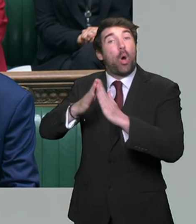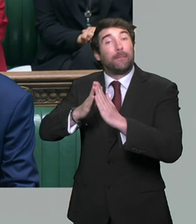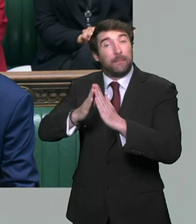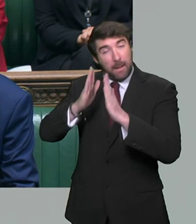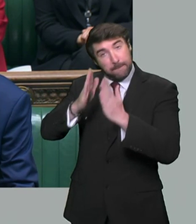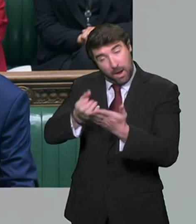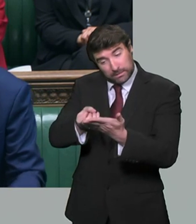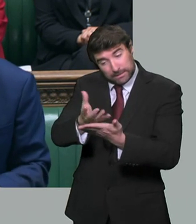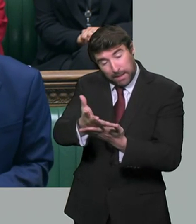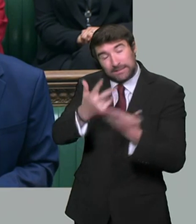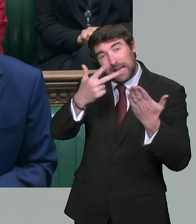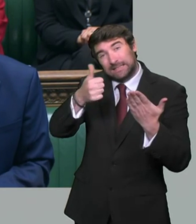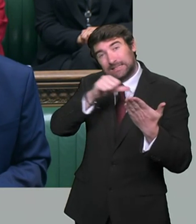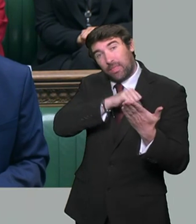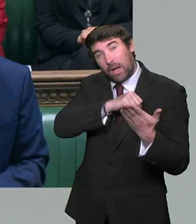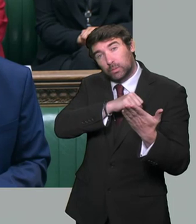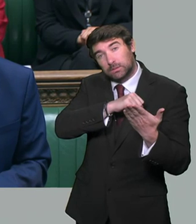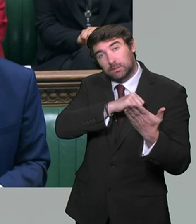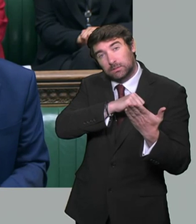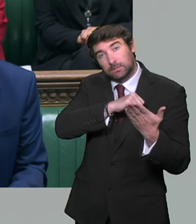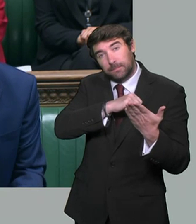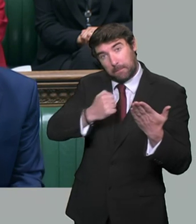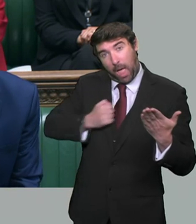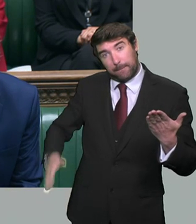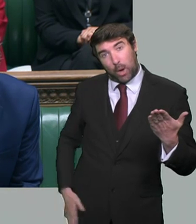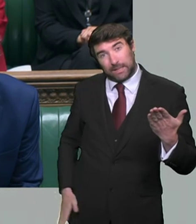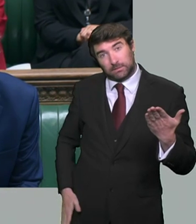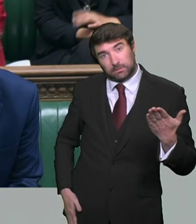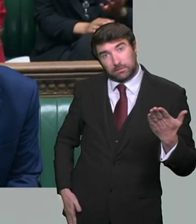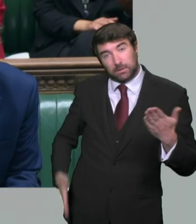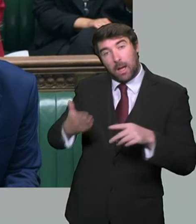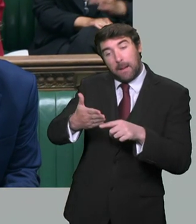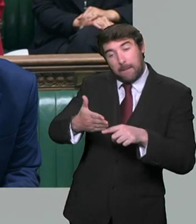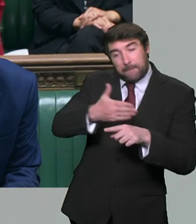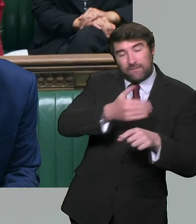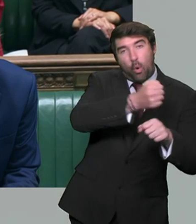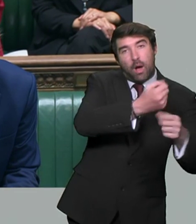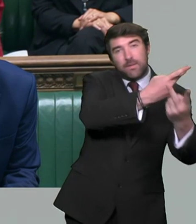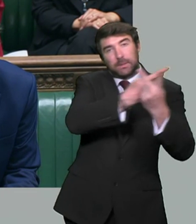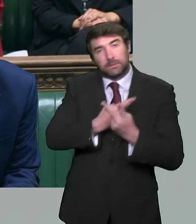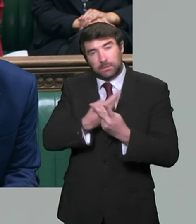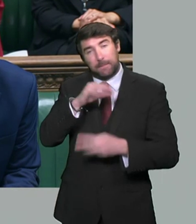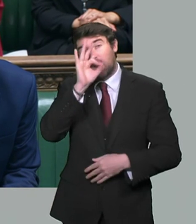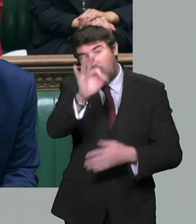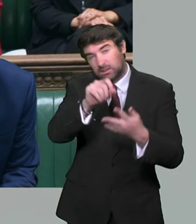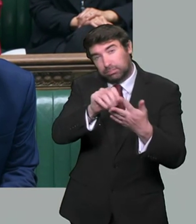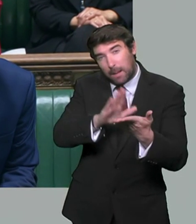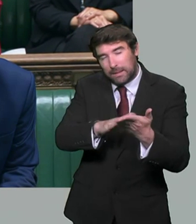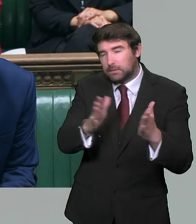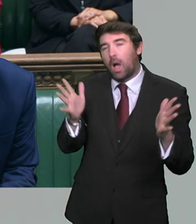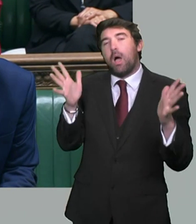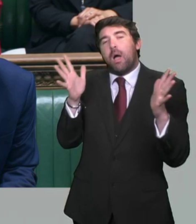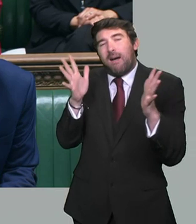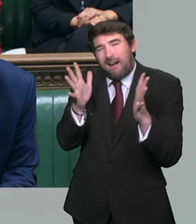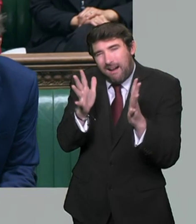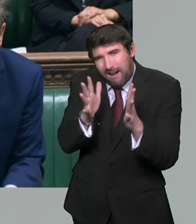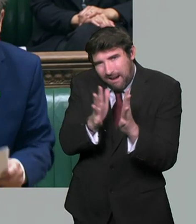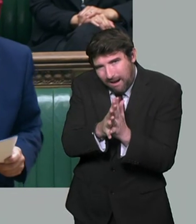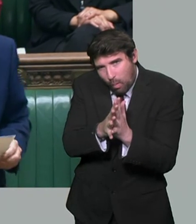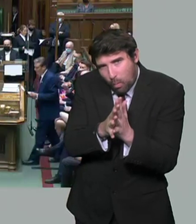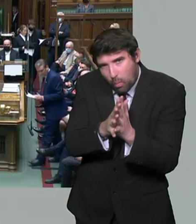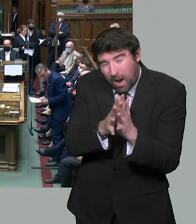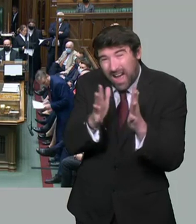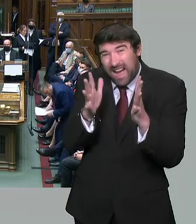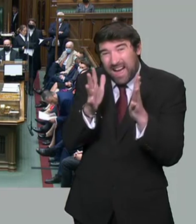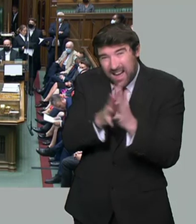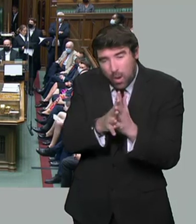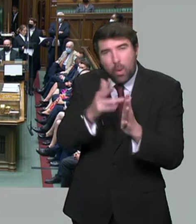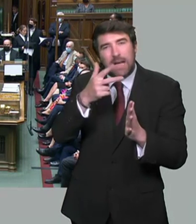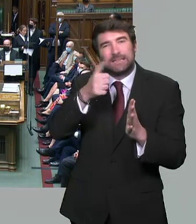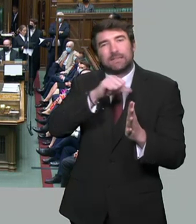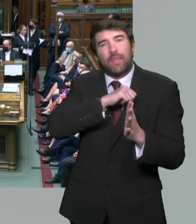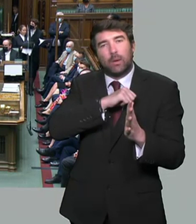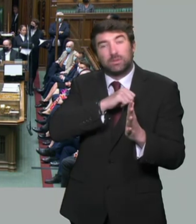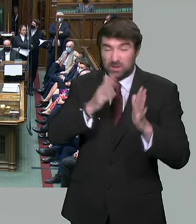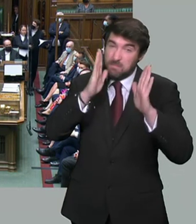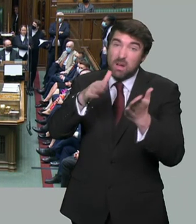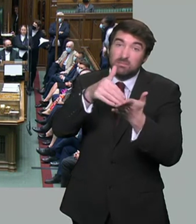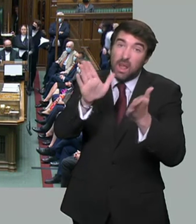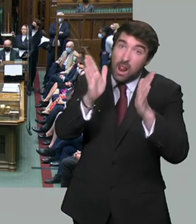That is before living costs. Where does the Prime Minister think they are going to get that £86,000 without selling their home?